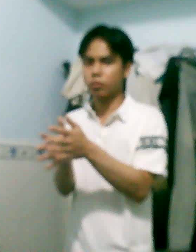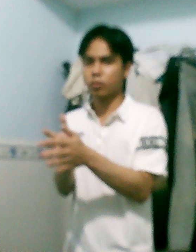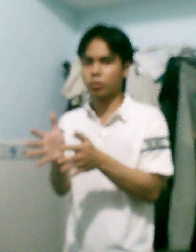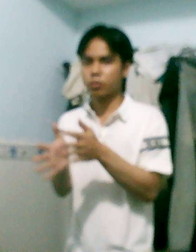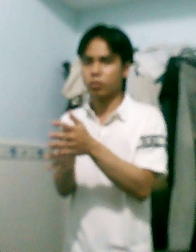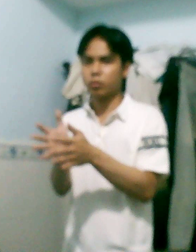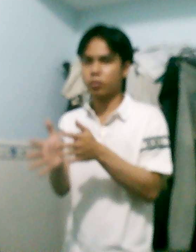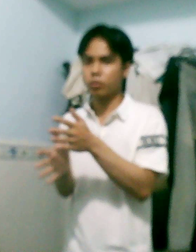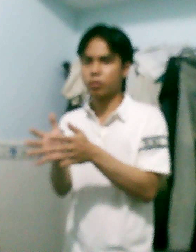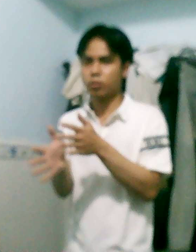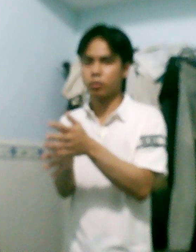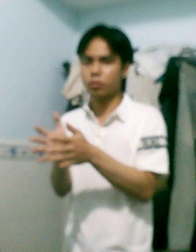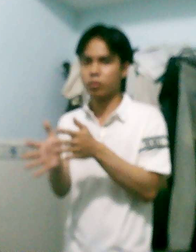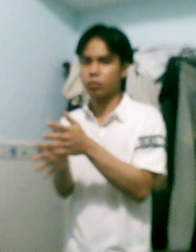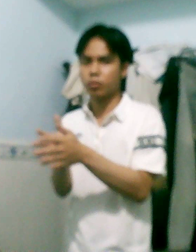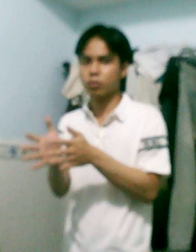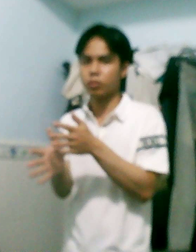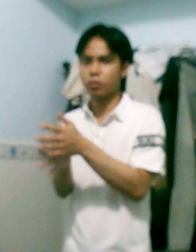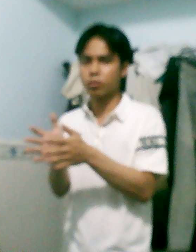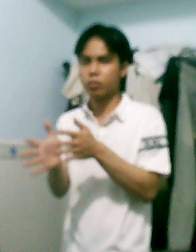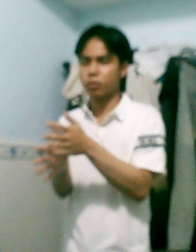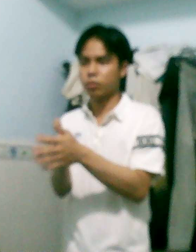ngon ngu ki hieu